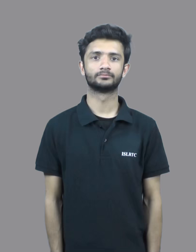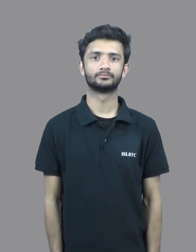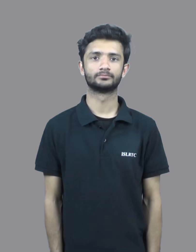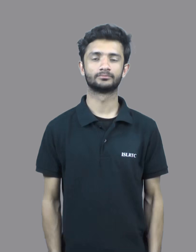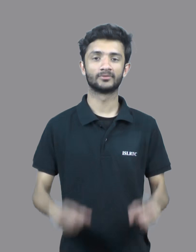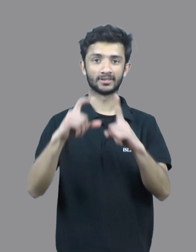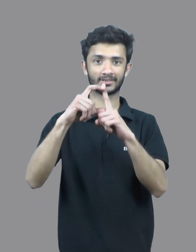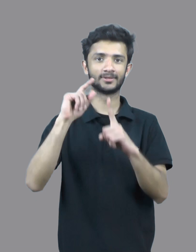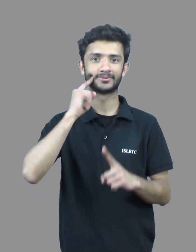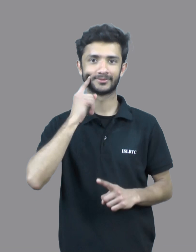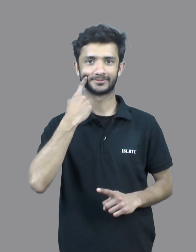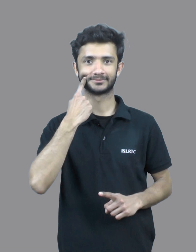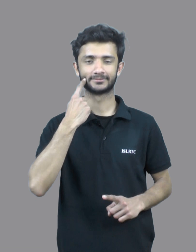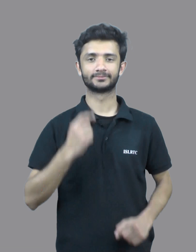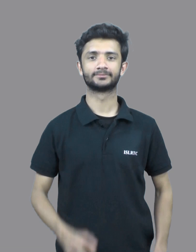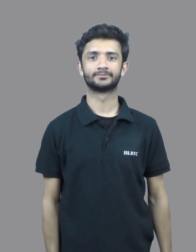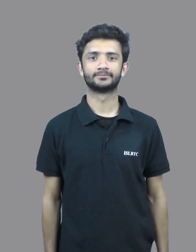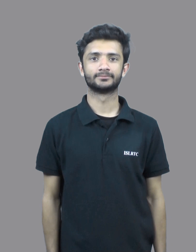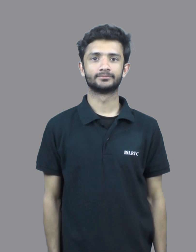Deepika Padukone